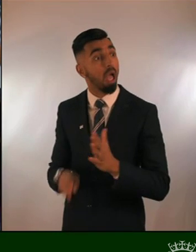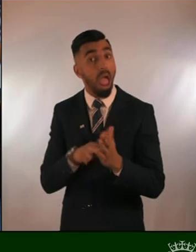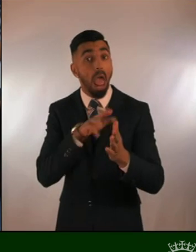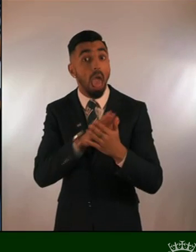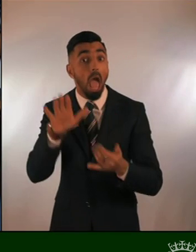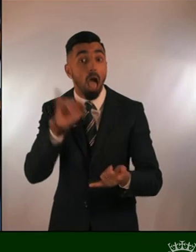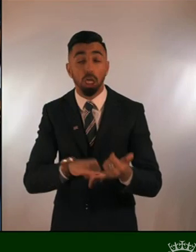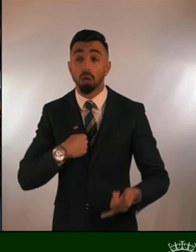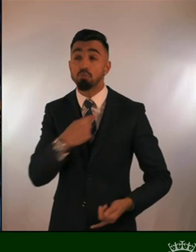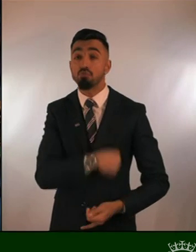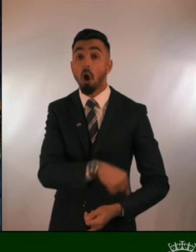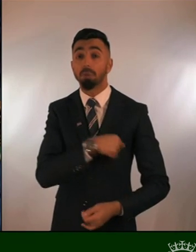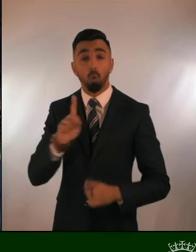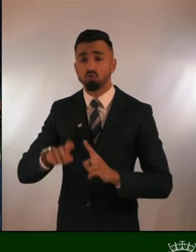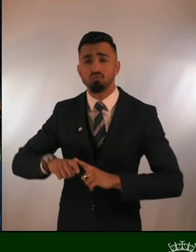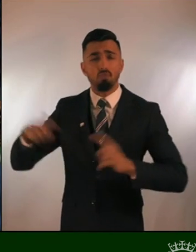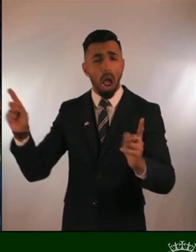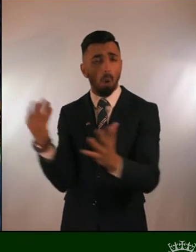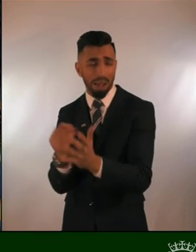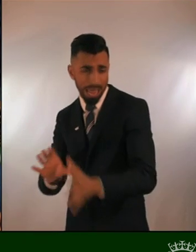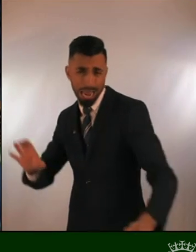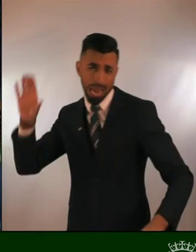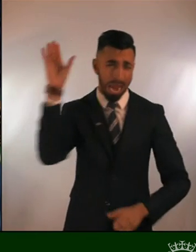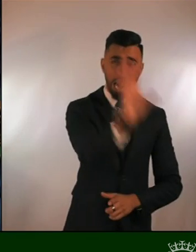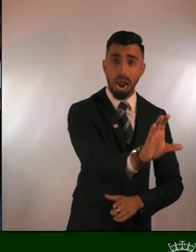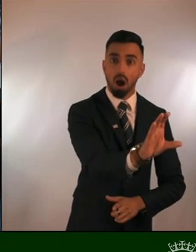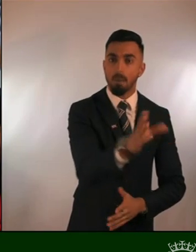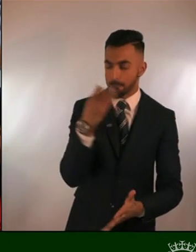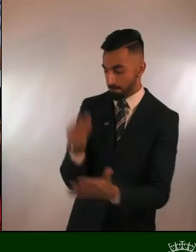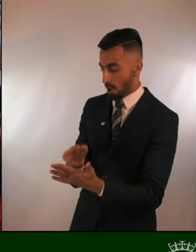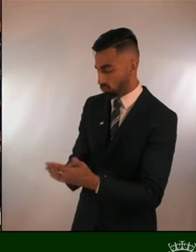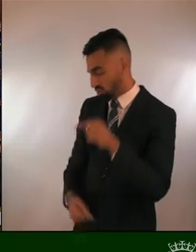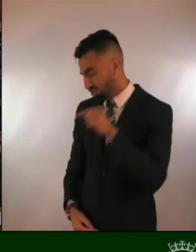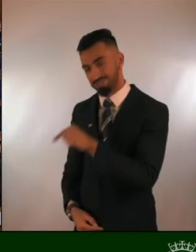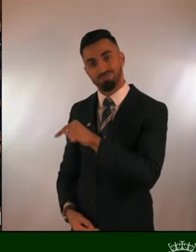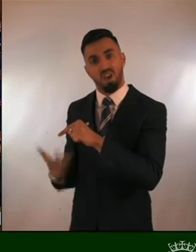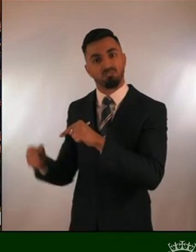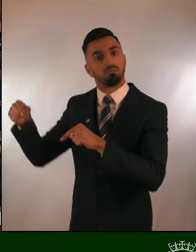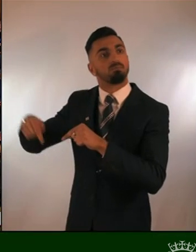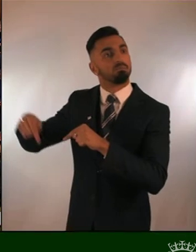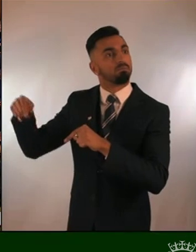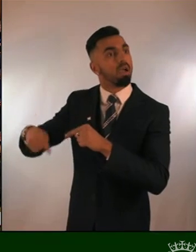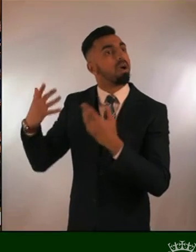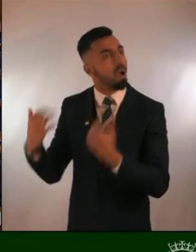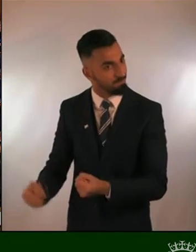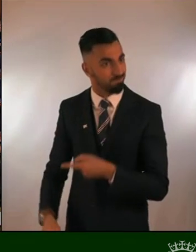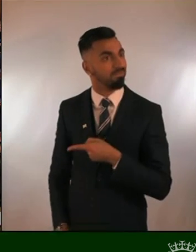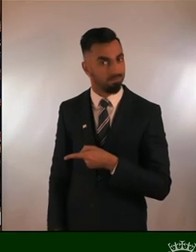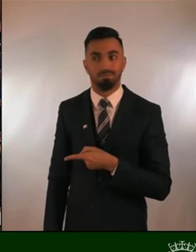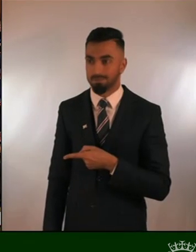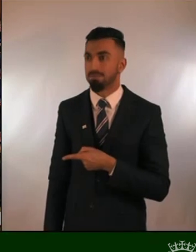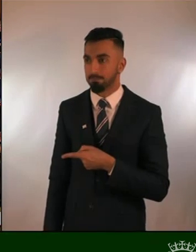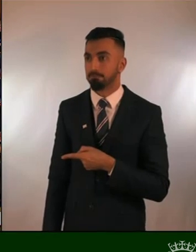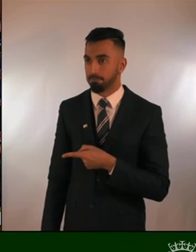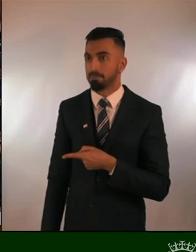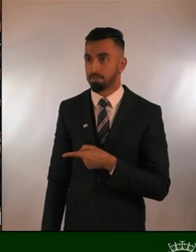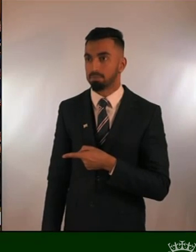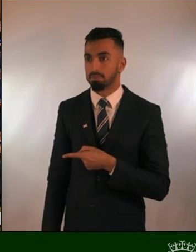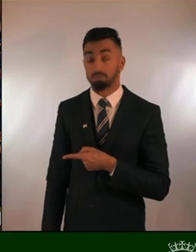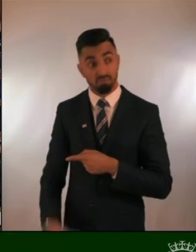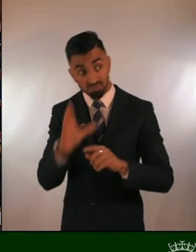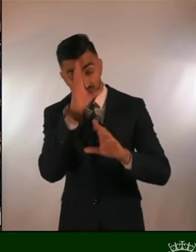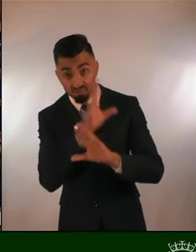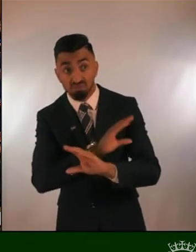This Budget gets it done. This Government deliver on their promises and get things done.